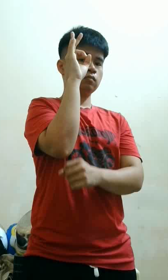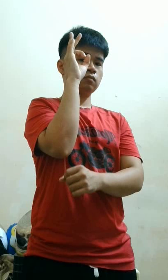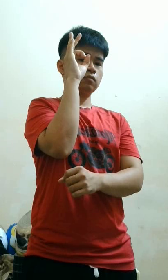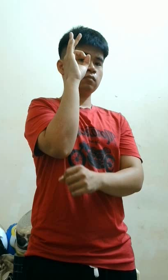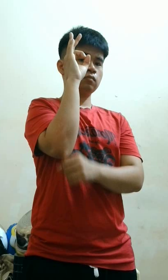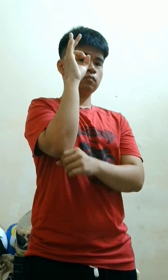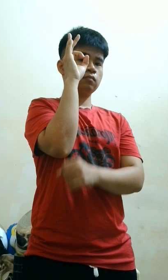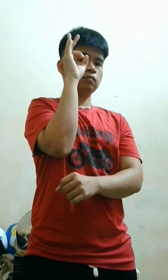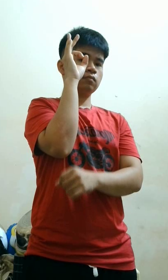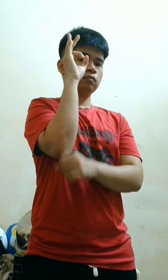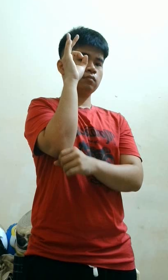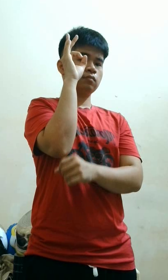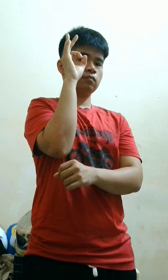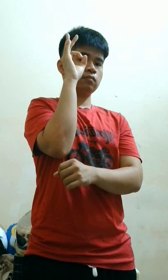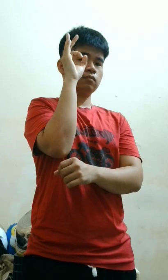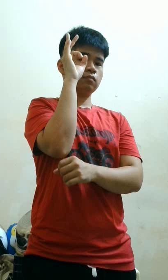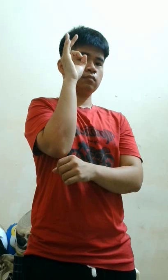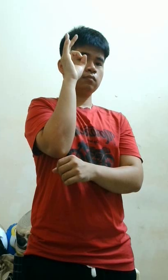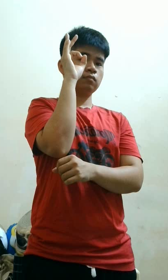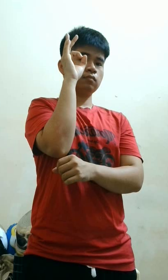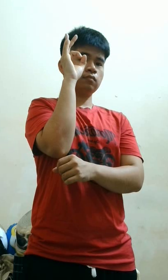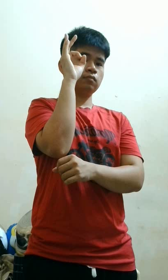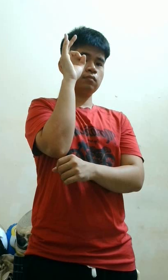buoi trua